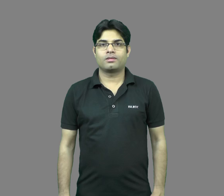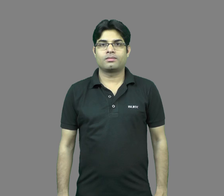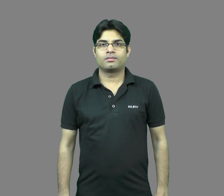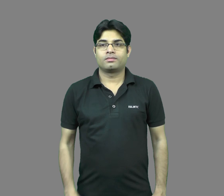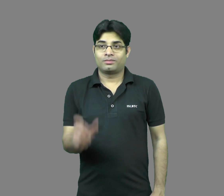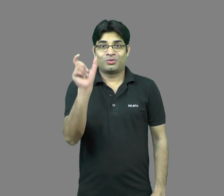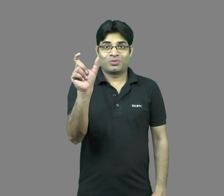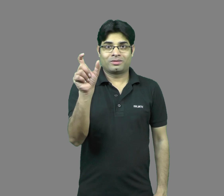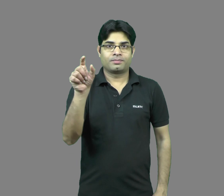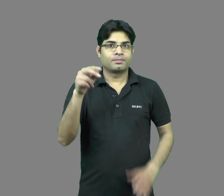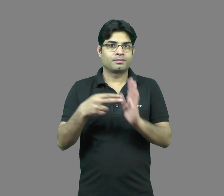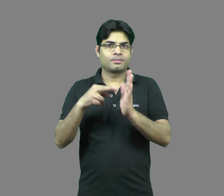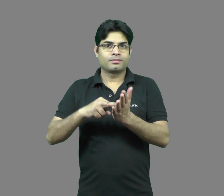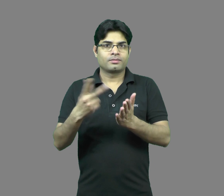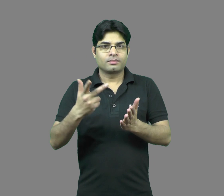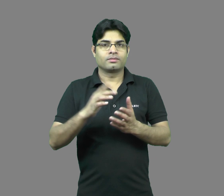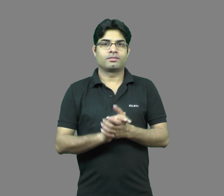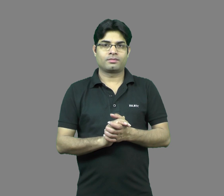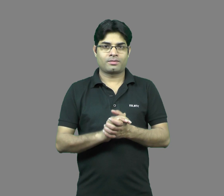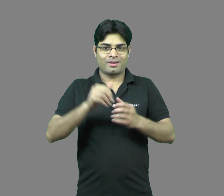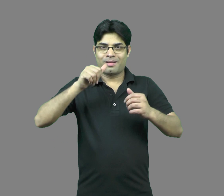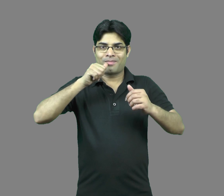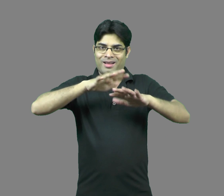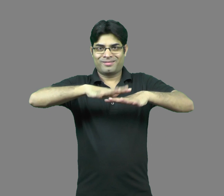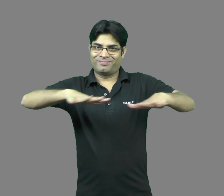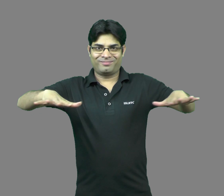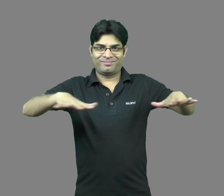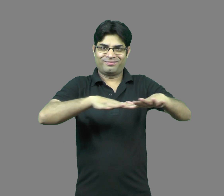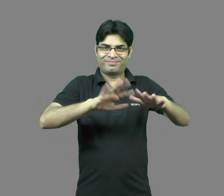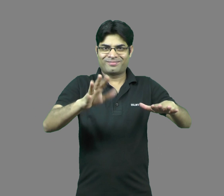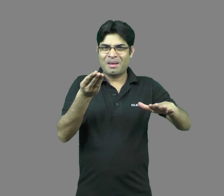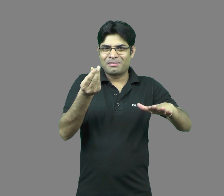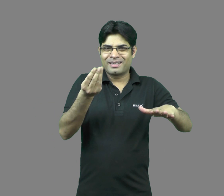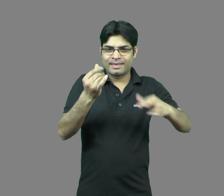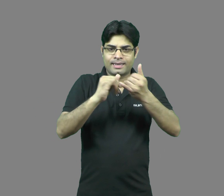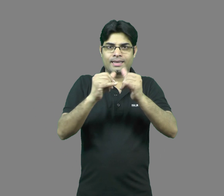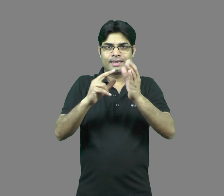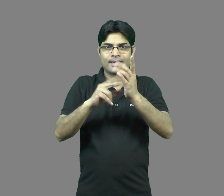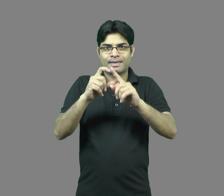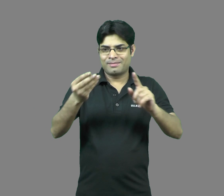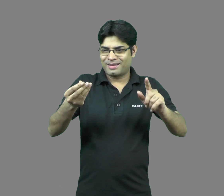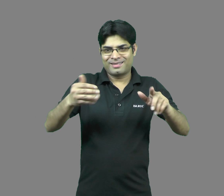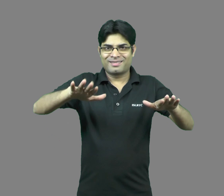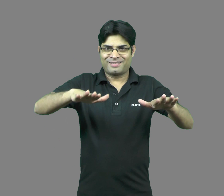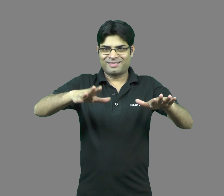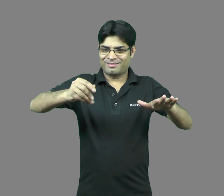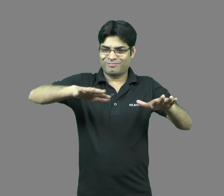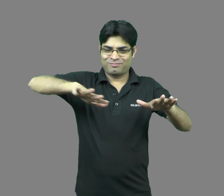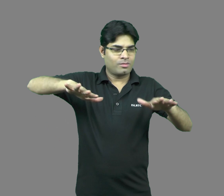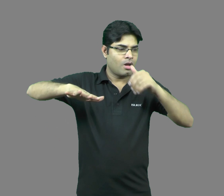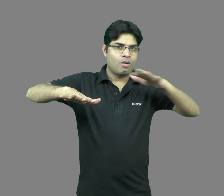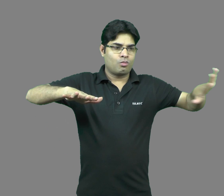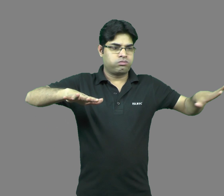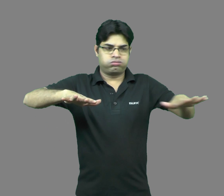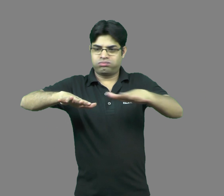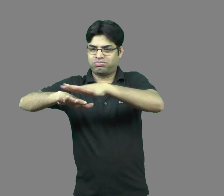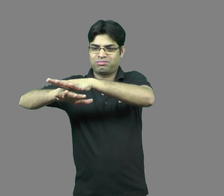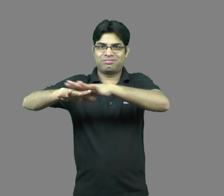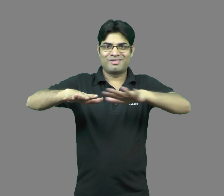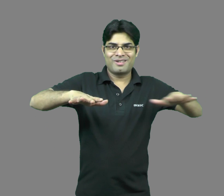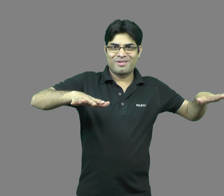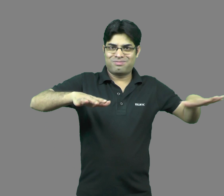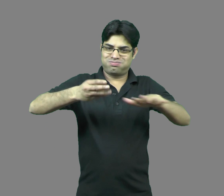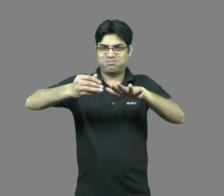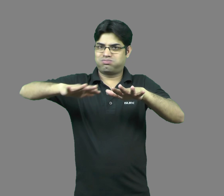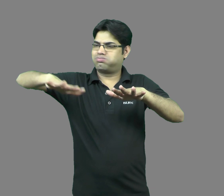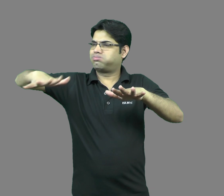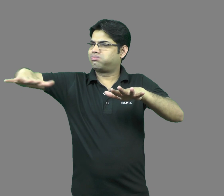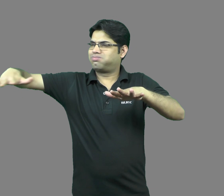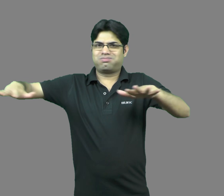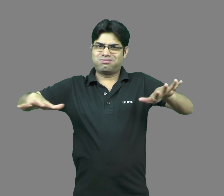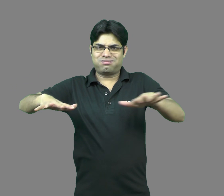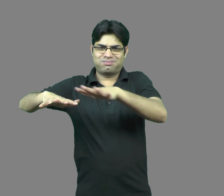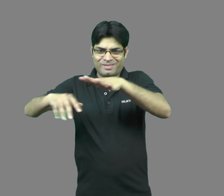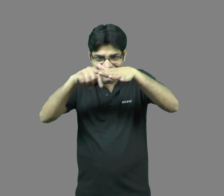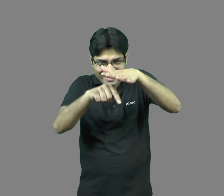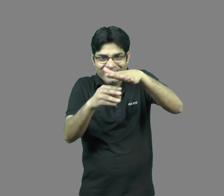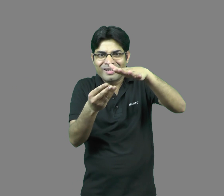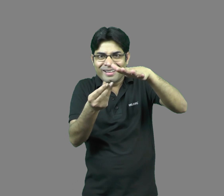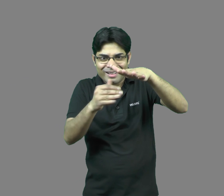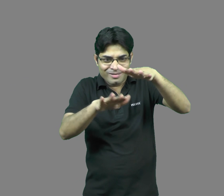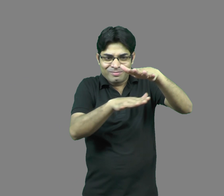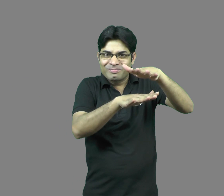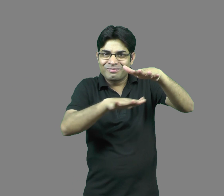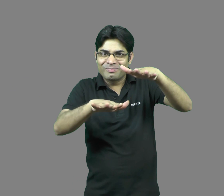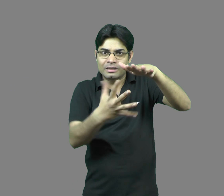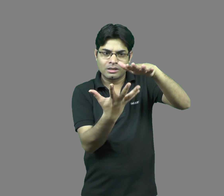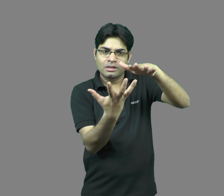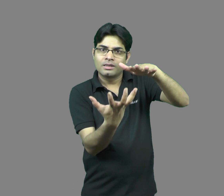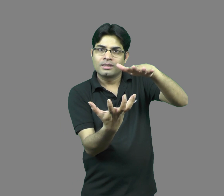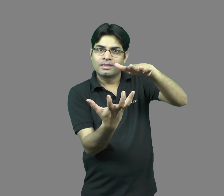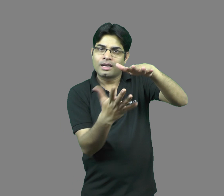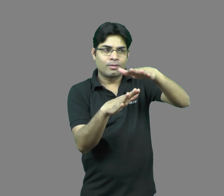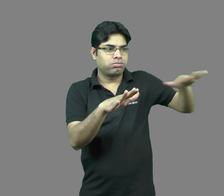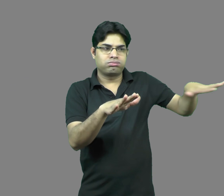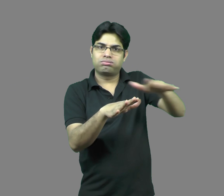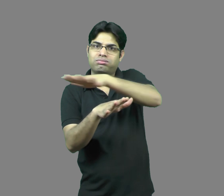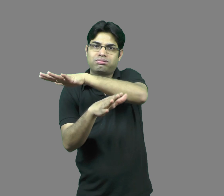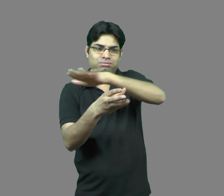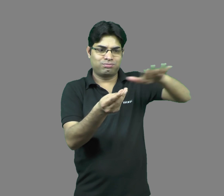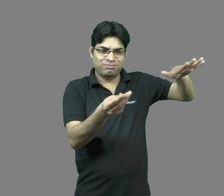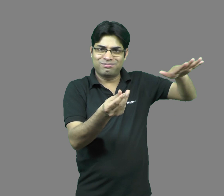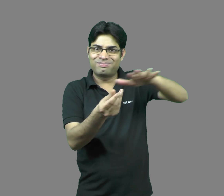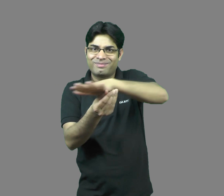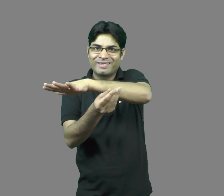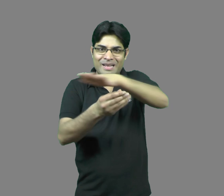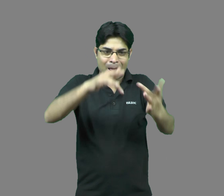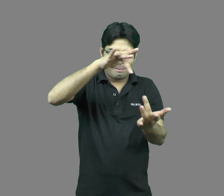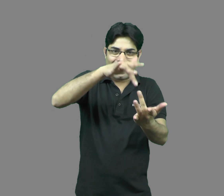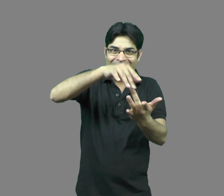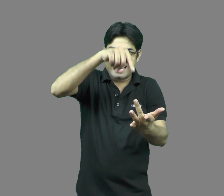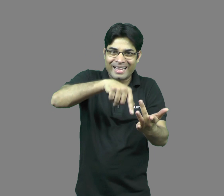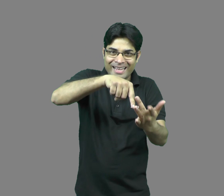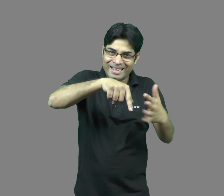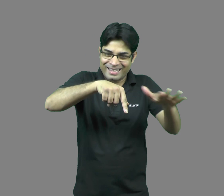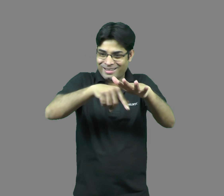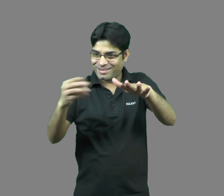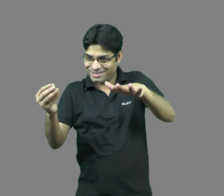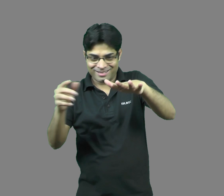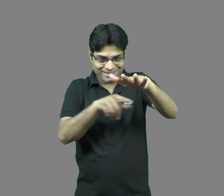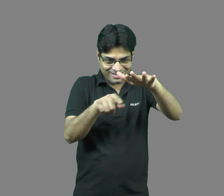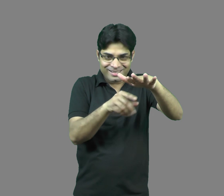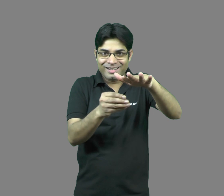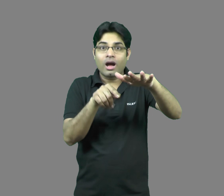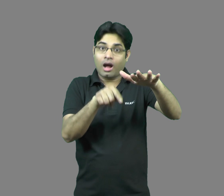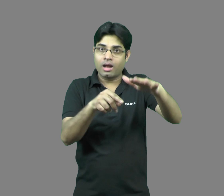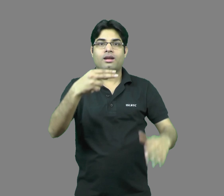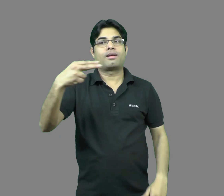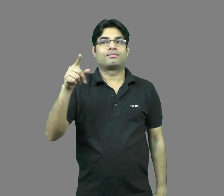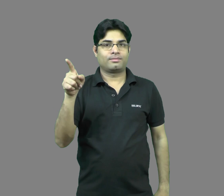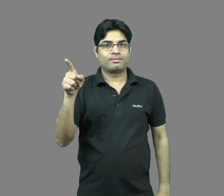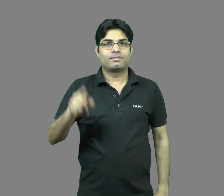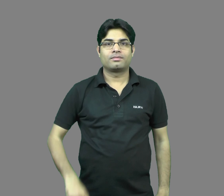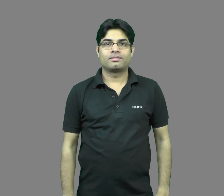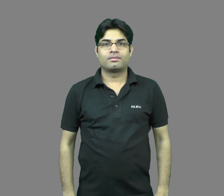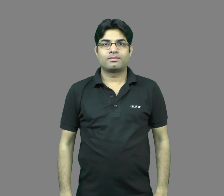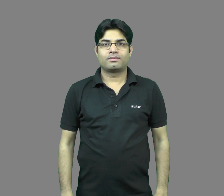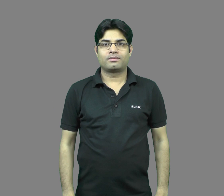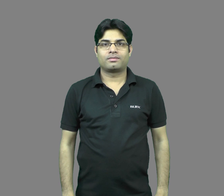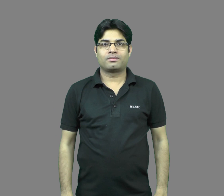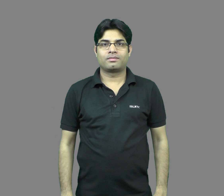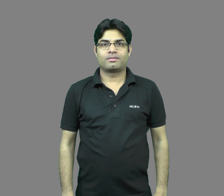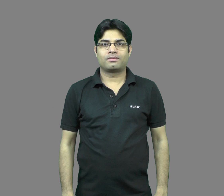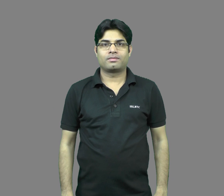Silt